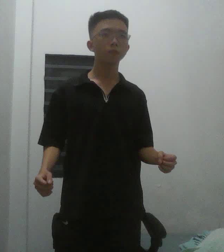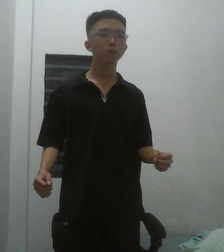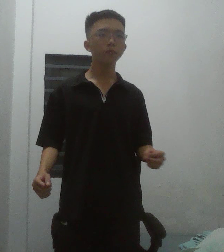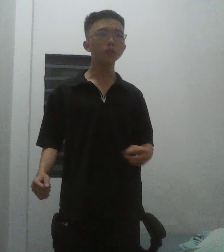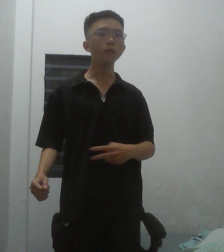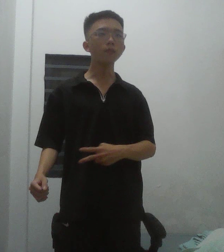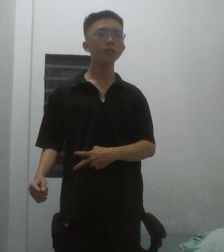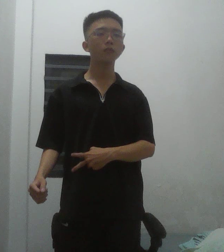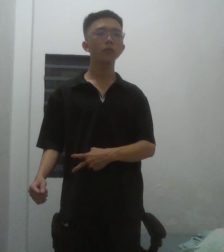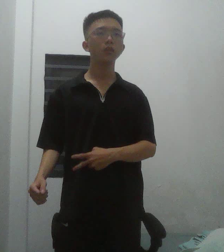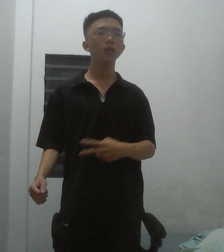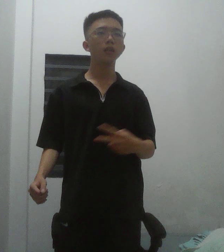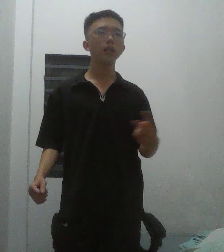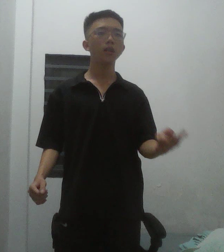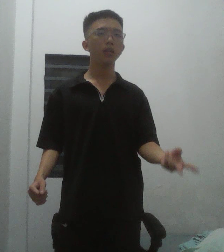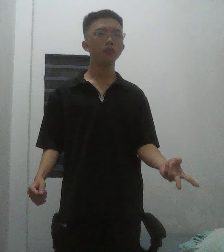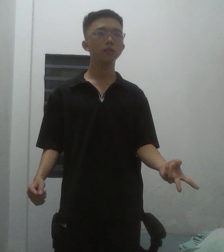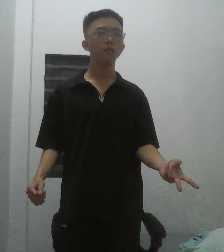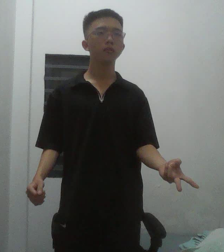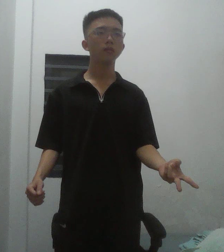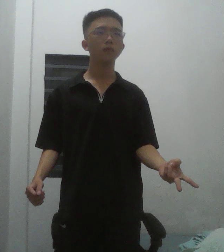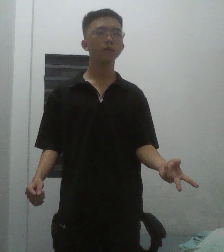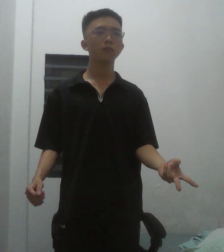it